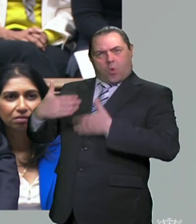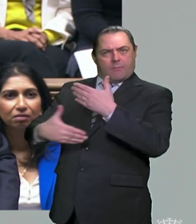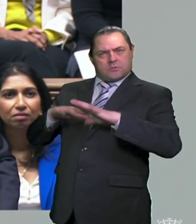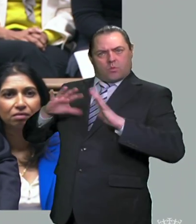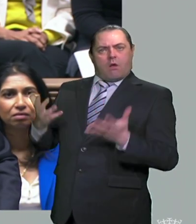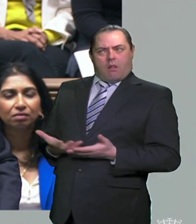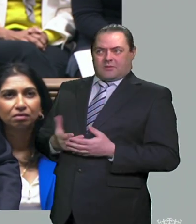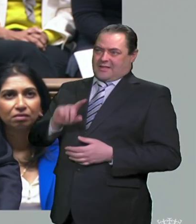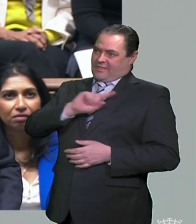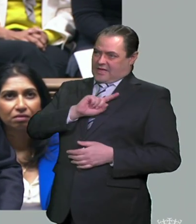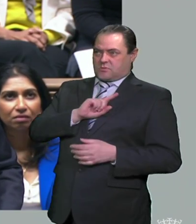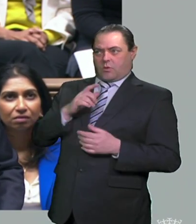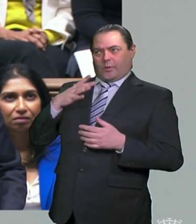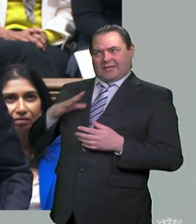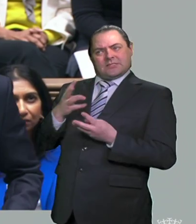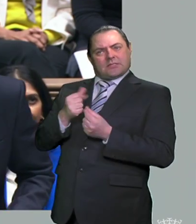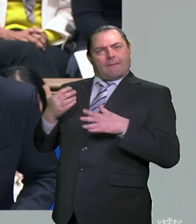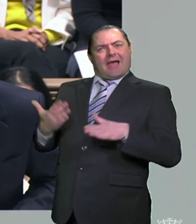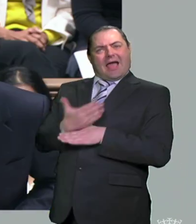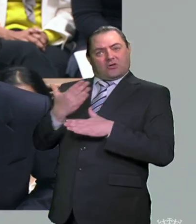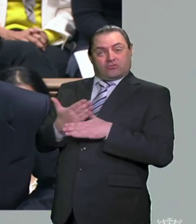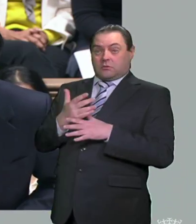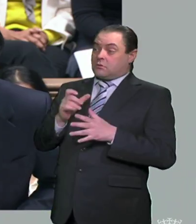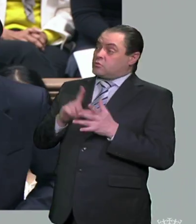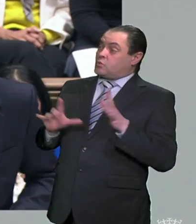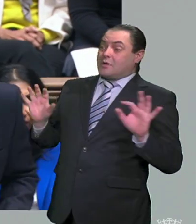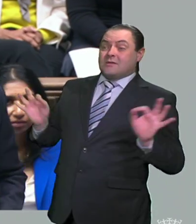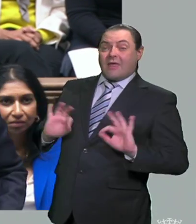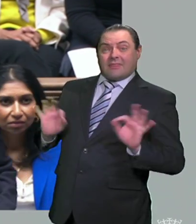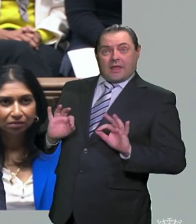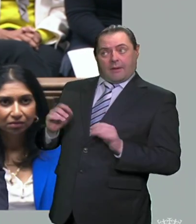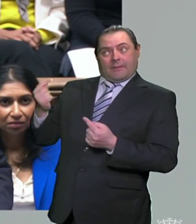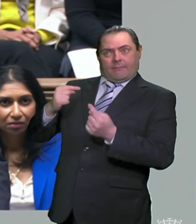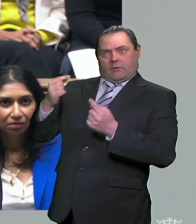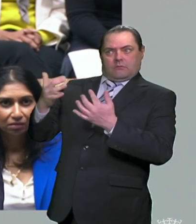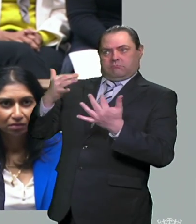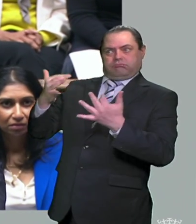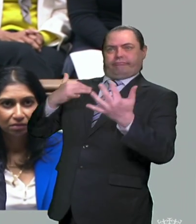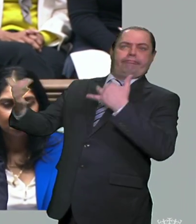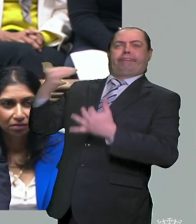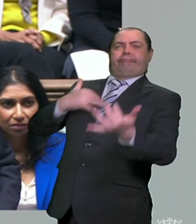That is why it is right that we take action: because if we do not, the numbers will continue to grow.